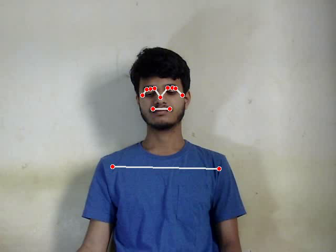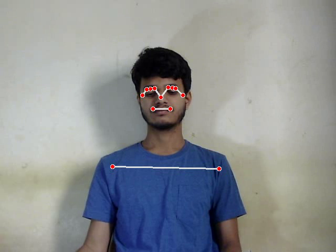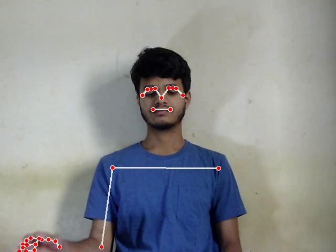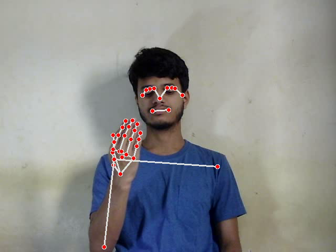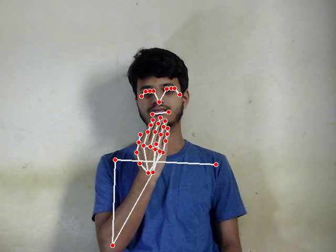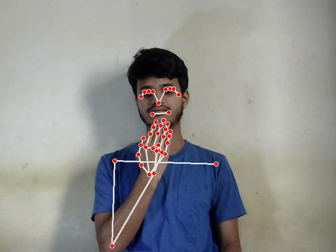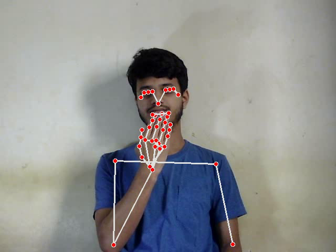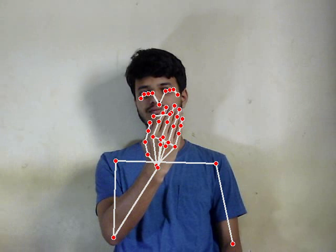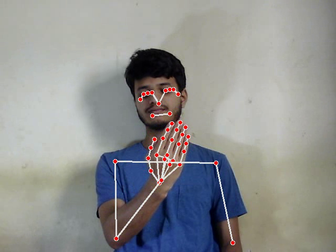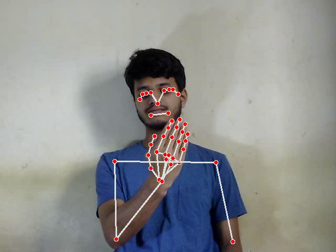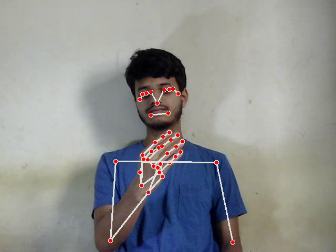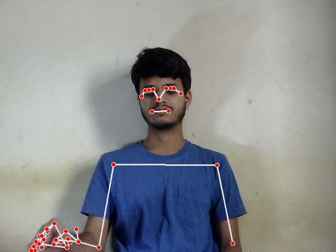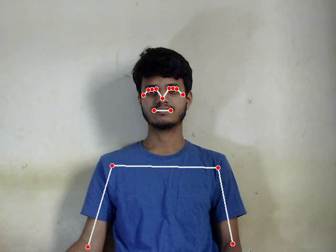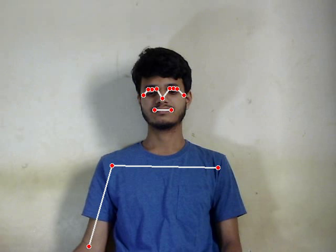thank you